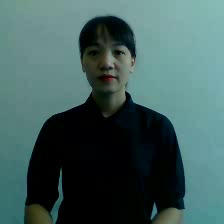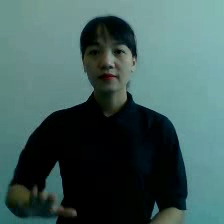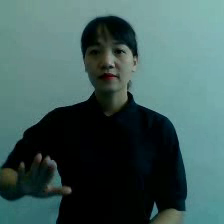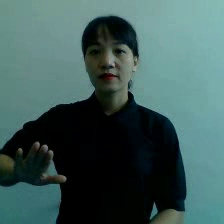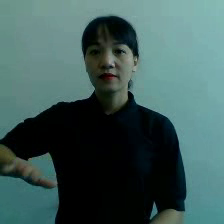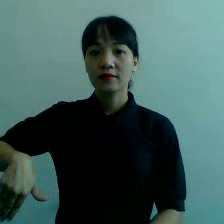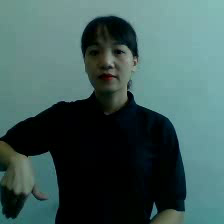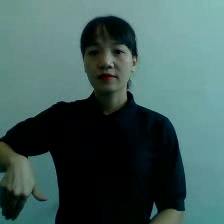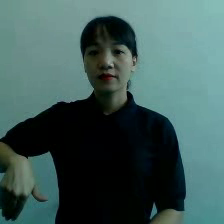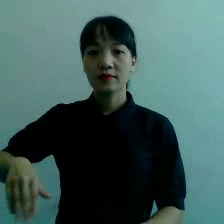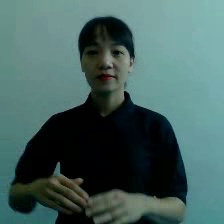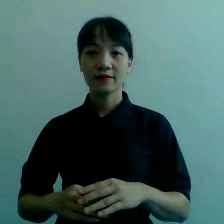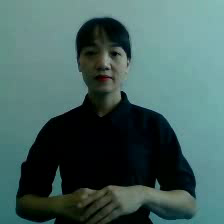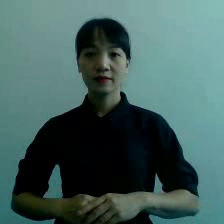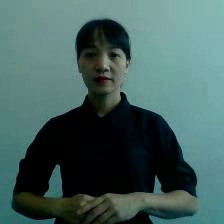Phía sau